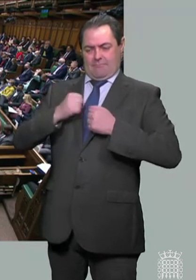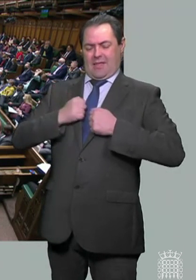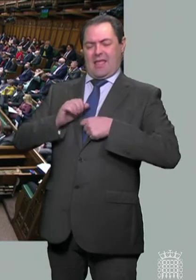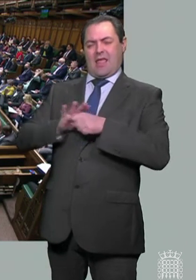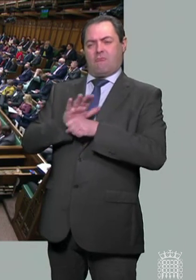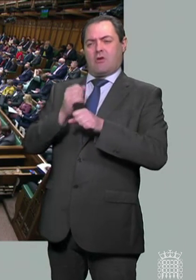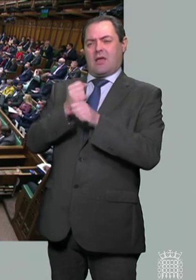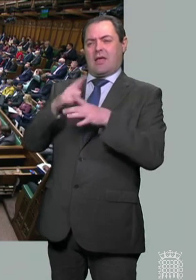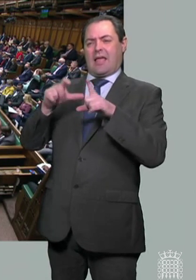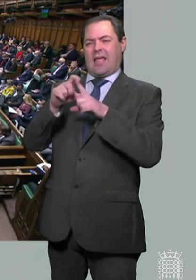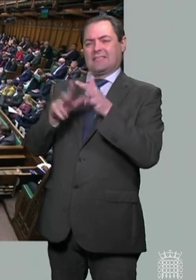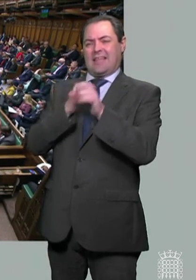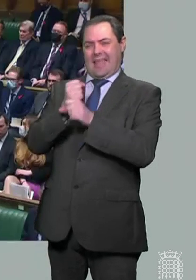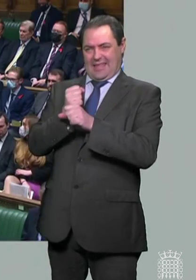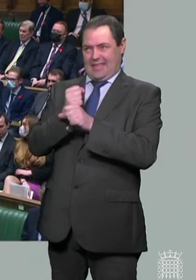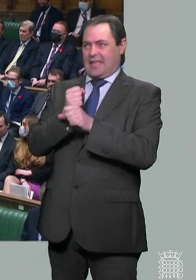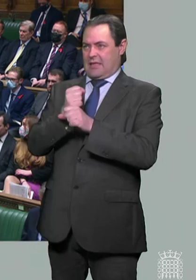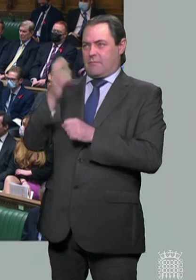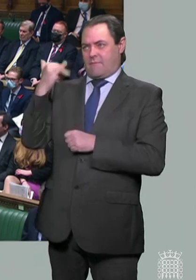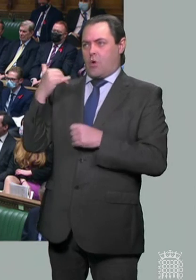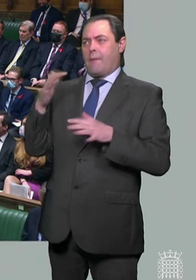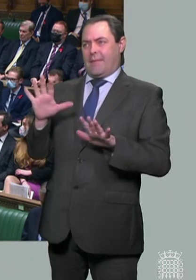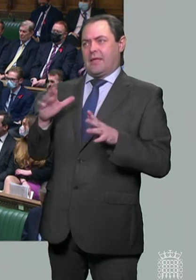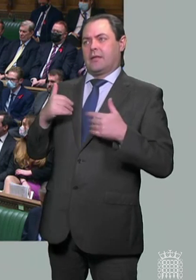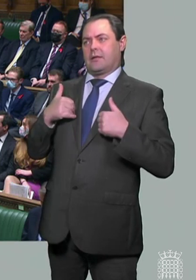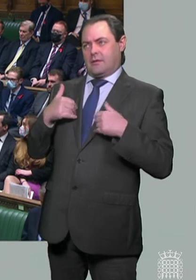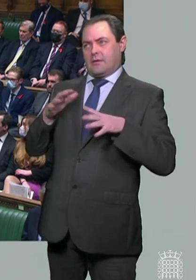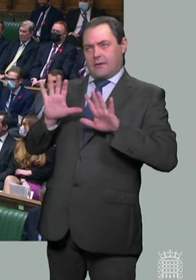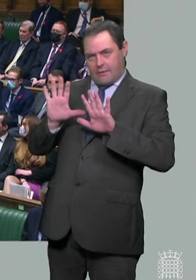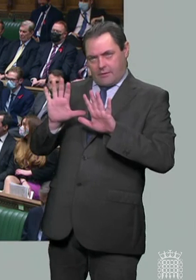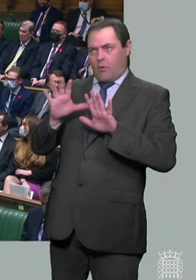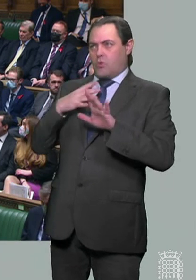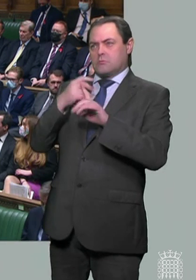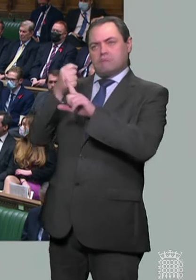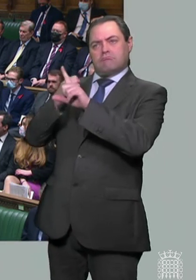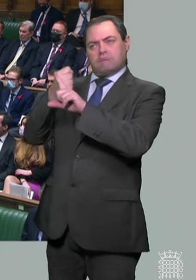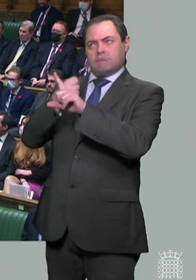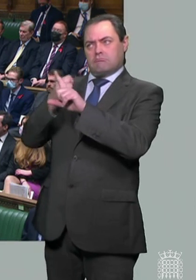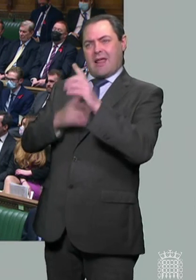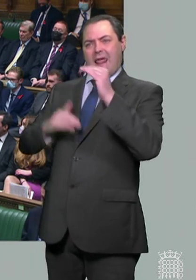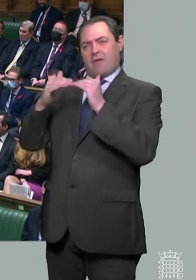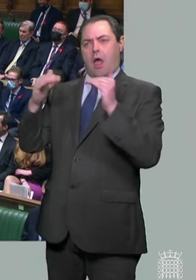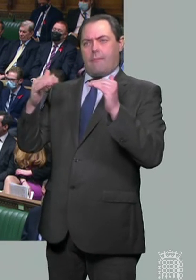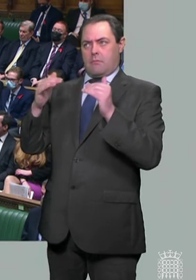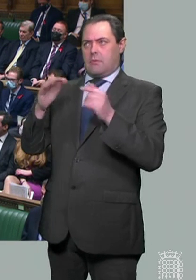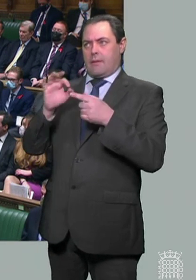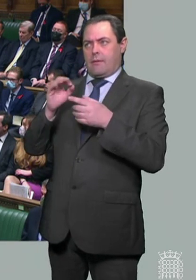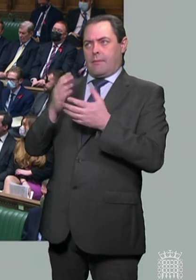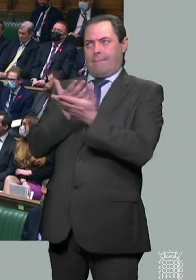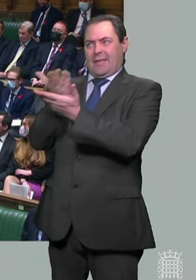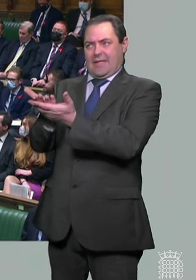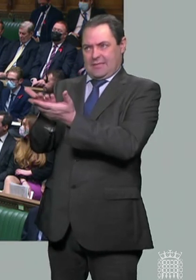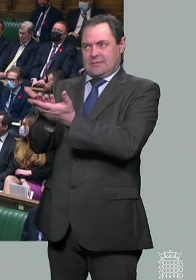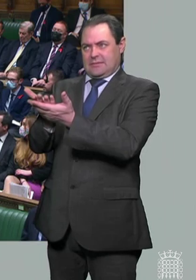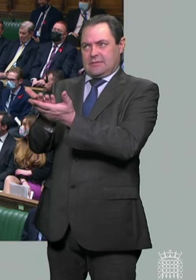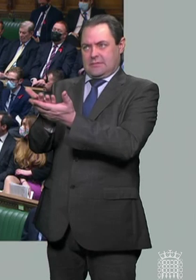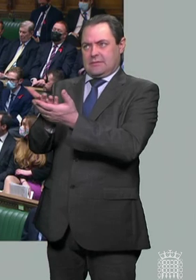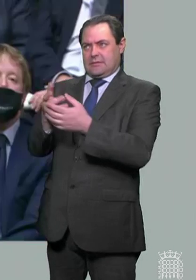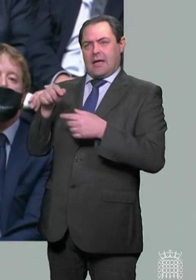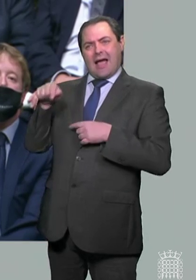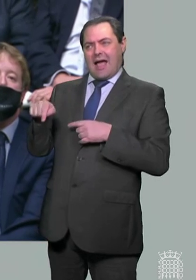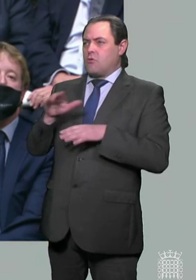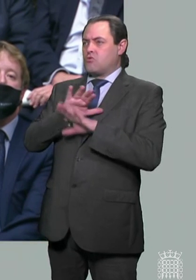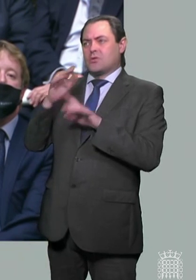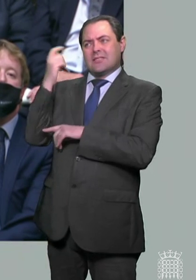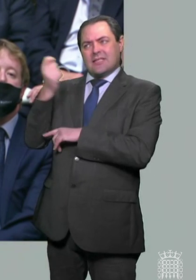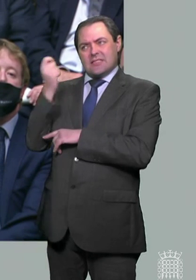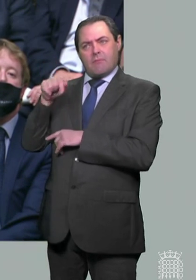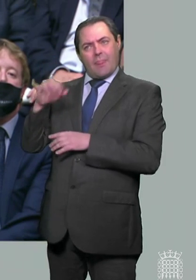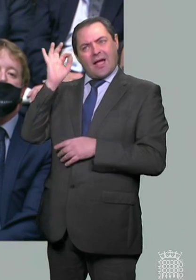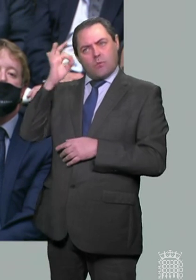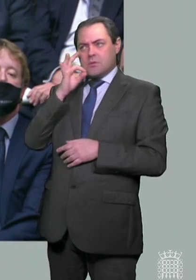At a previous PMQs, I put aside my political differences with Labour-run Gedling Borough Council to champion its levelling-up fund bid, which, like other funding bids that it has made was sadly unsuccessful.